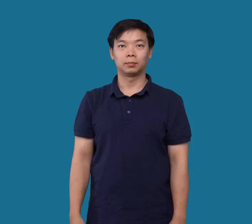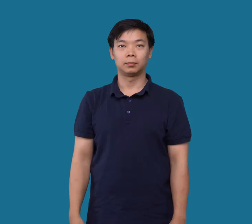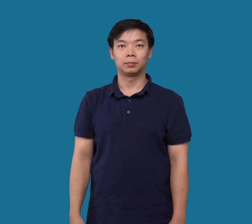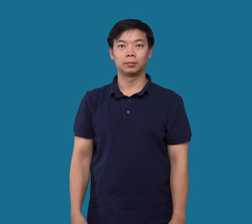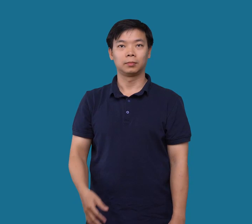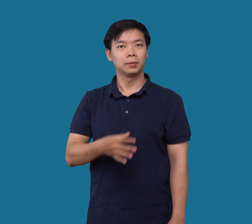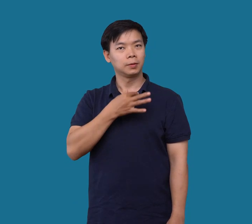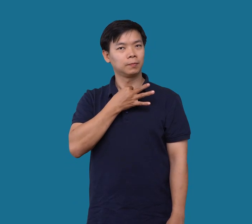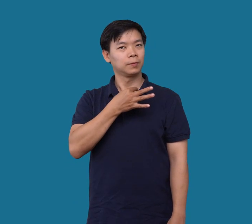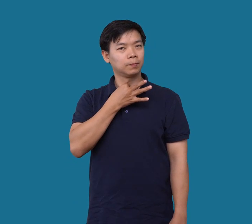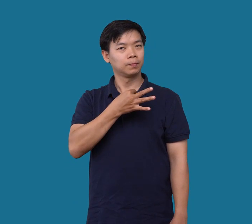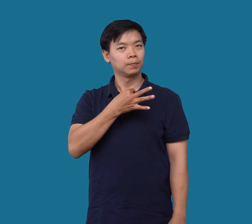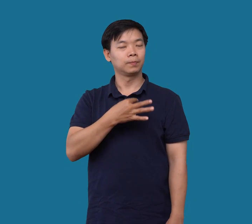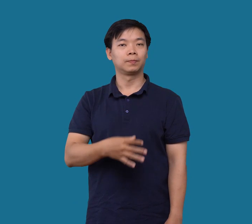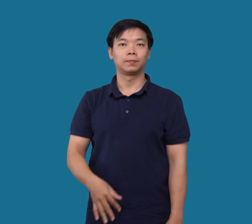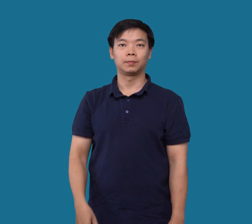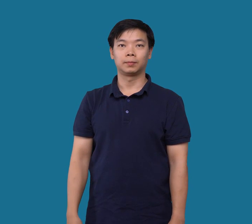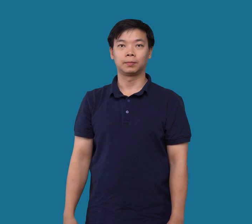hi vọng